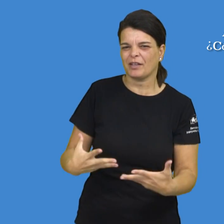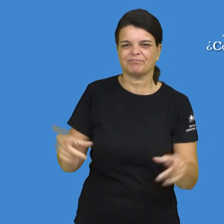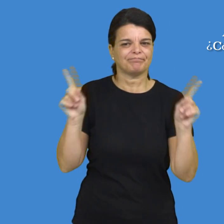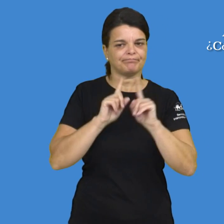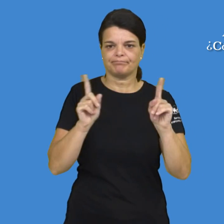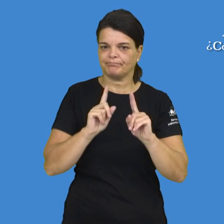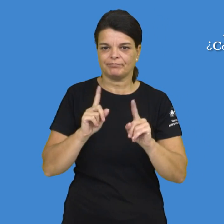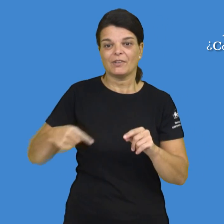no